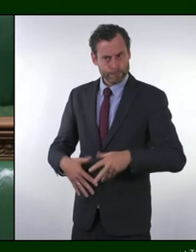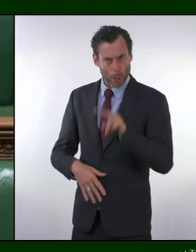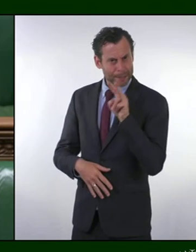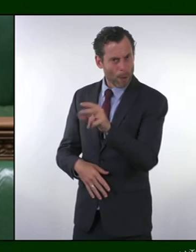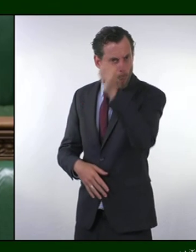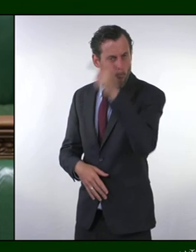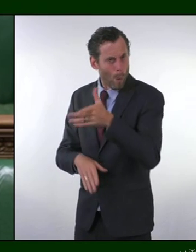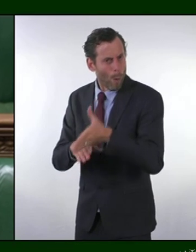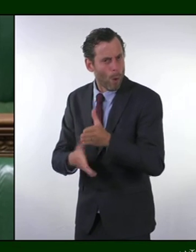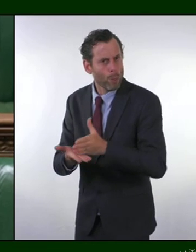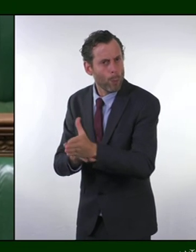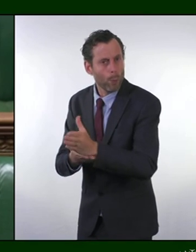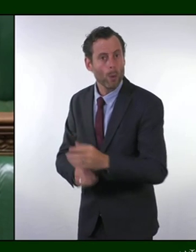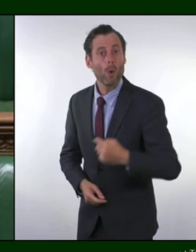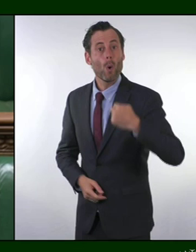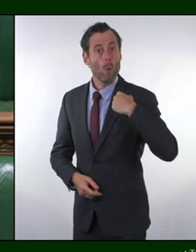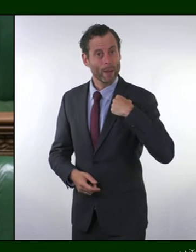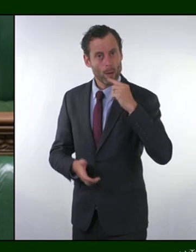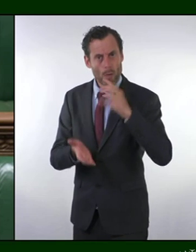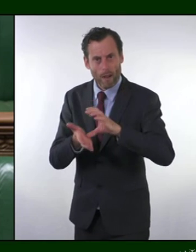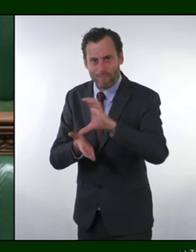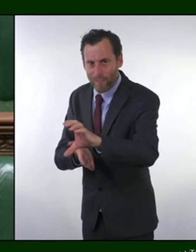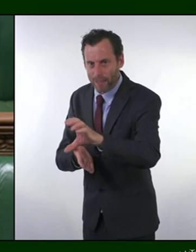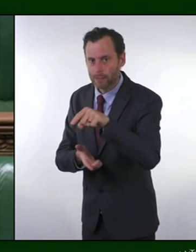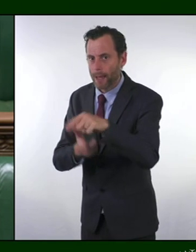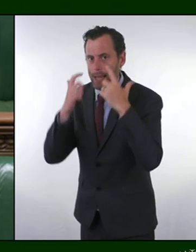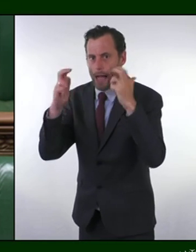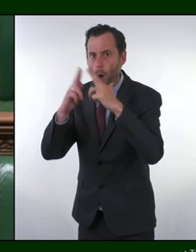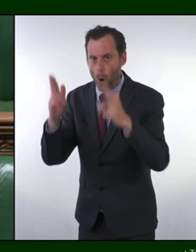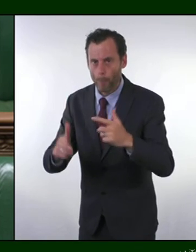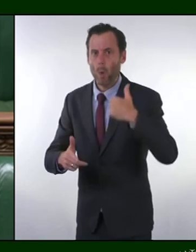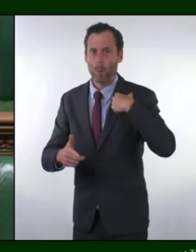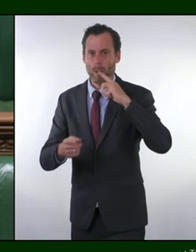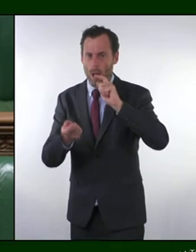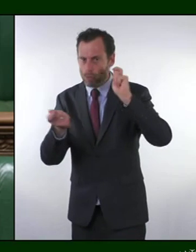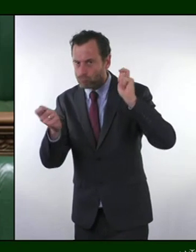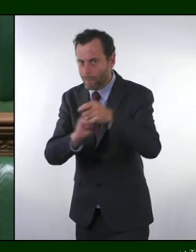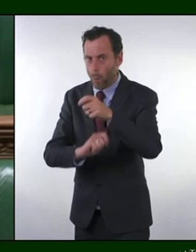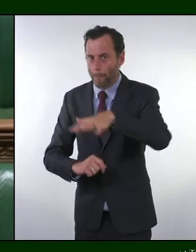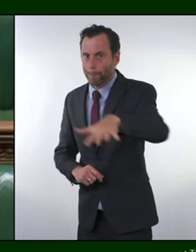Let me say further that we will invest in our care homes and we will reform the care home sector.